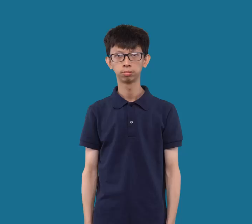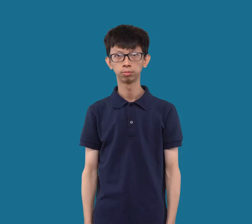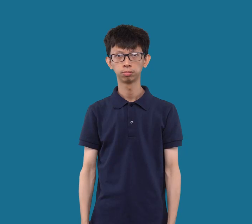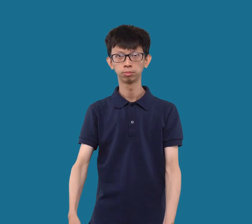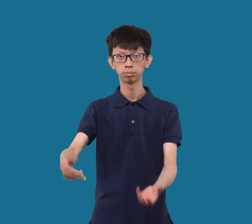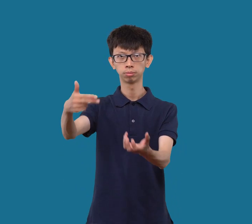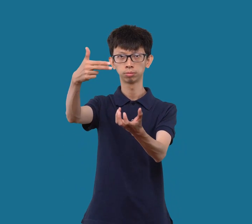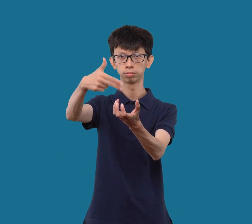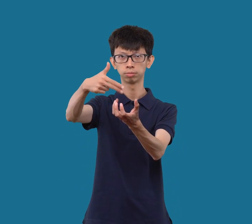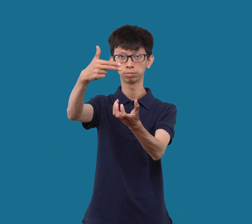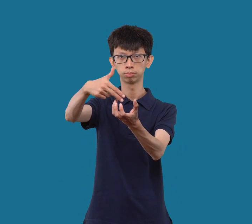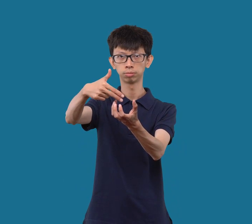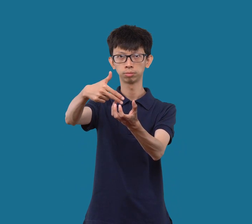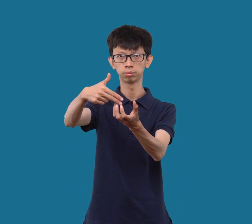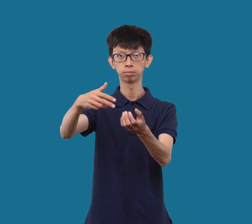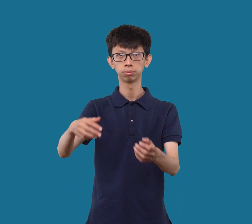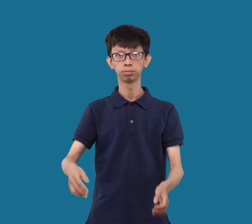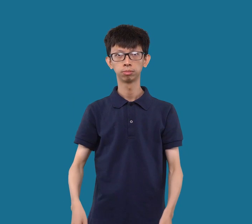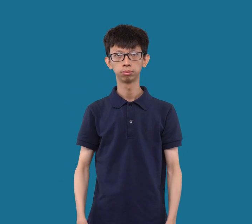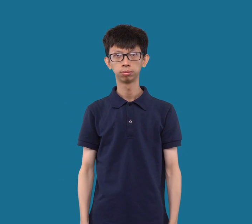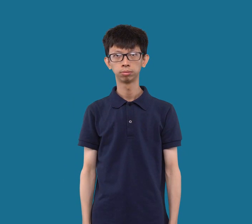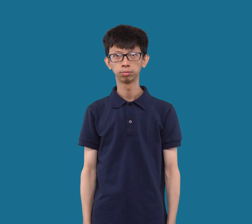dầu hoả